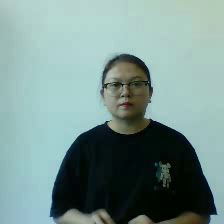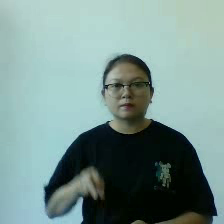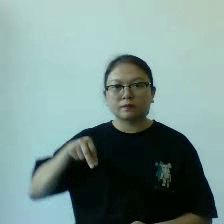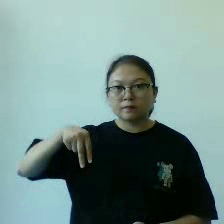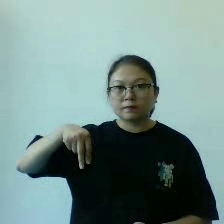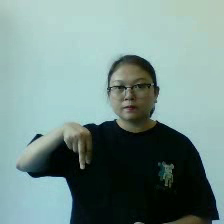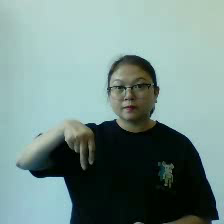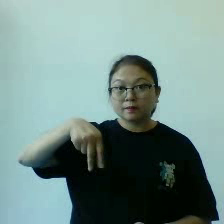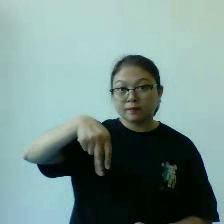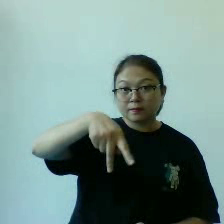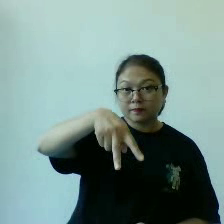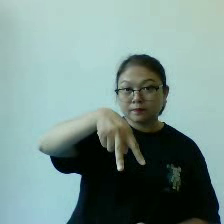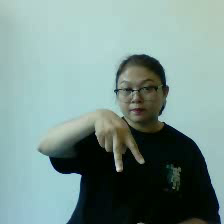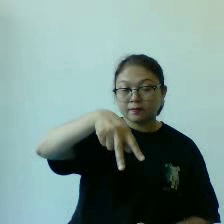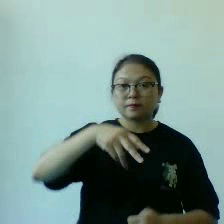Đi